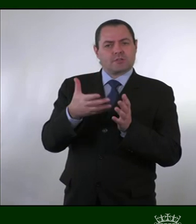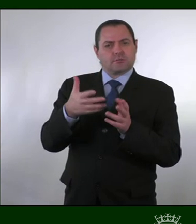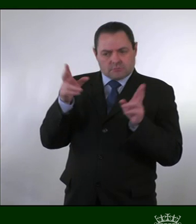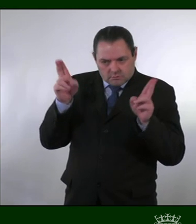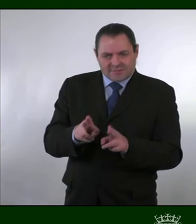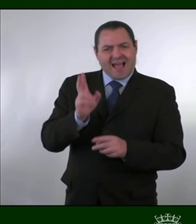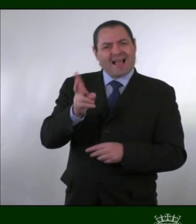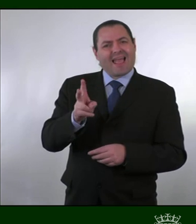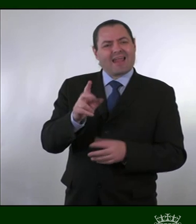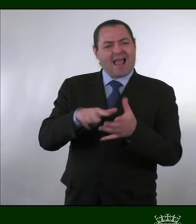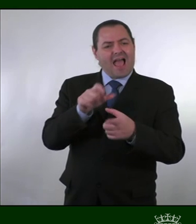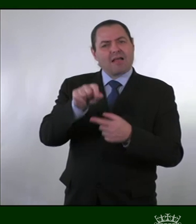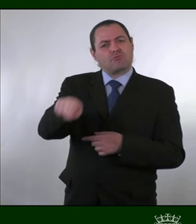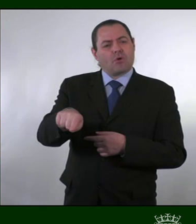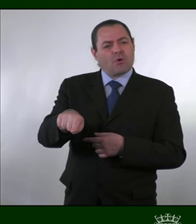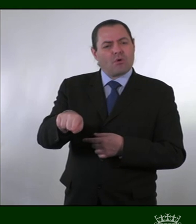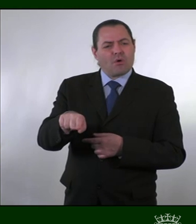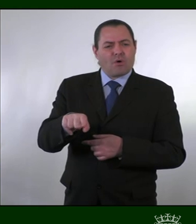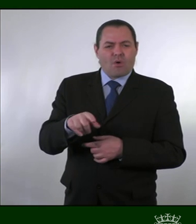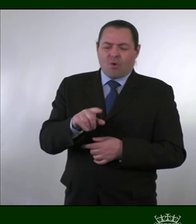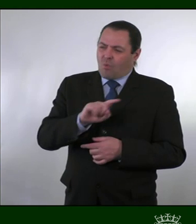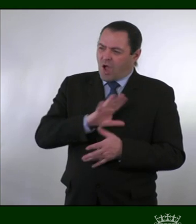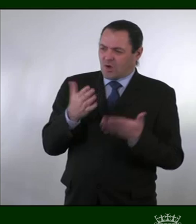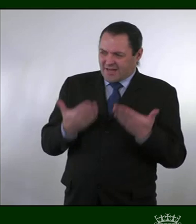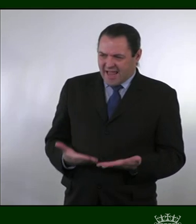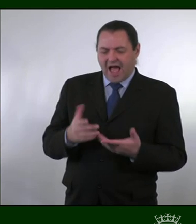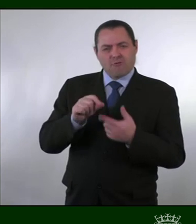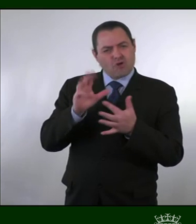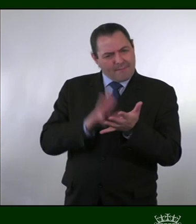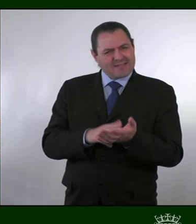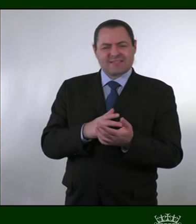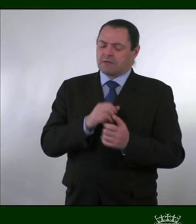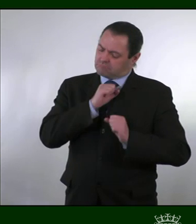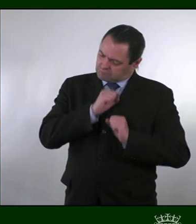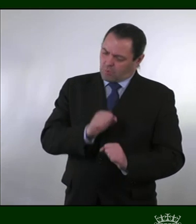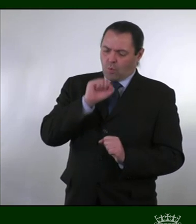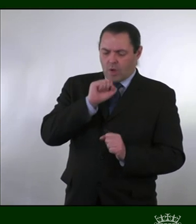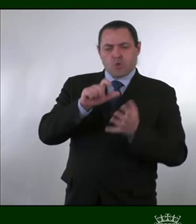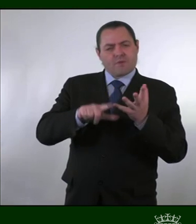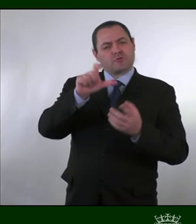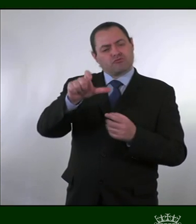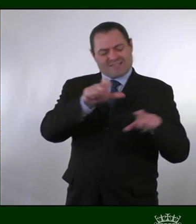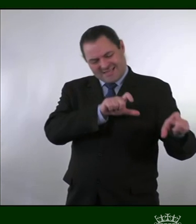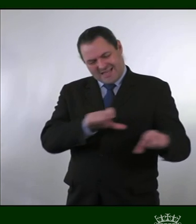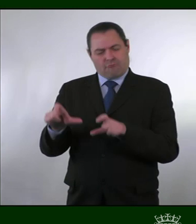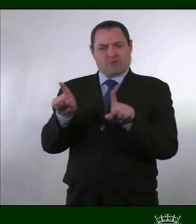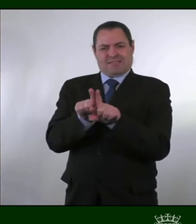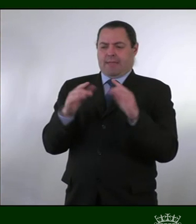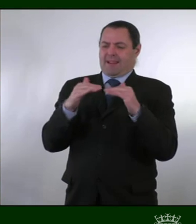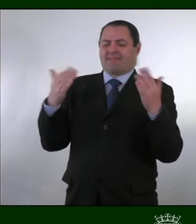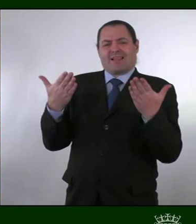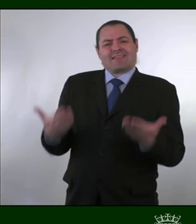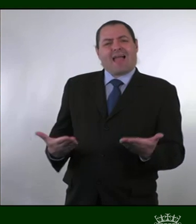Instead of damaging last-minute U-turns, will the Prime Minister now commit to maintaining universal credit at least at the current rate?